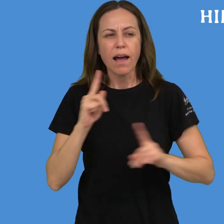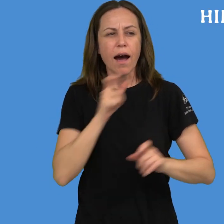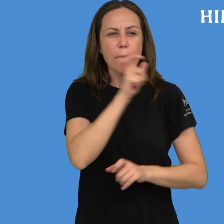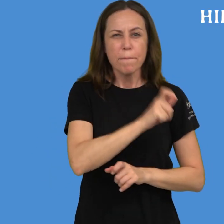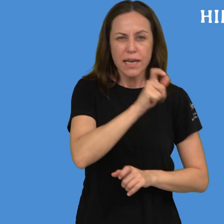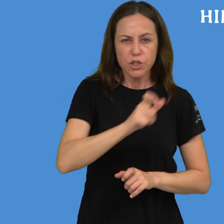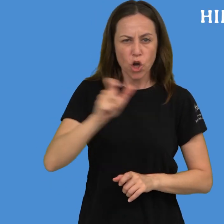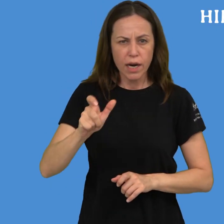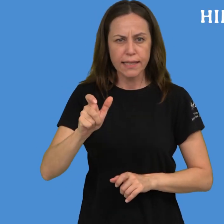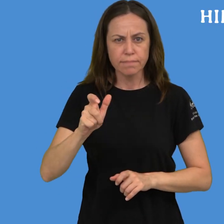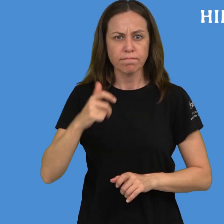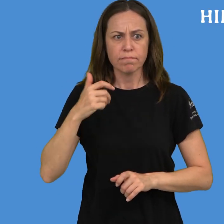persona